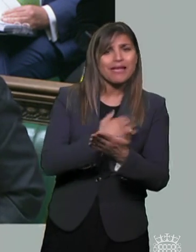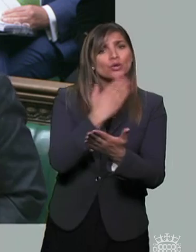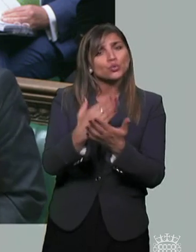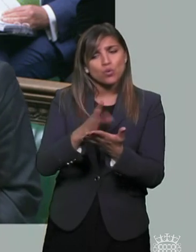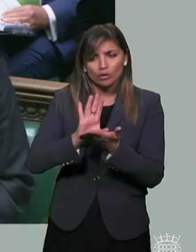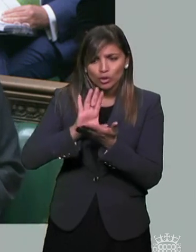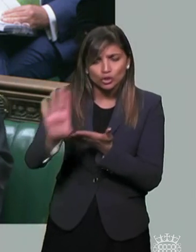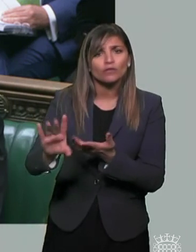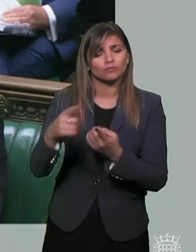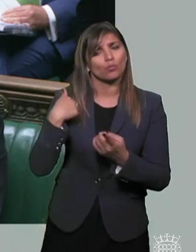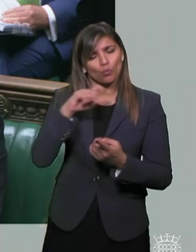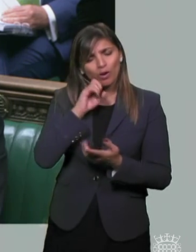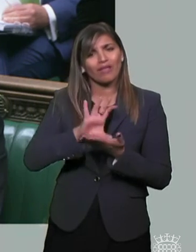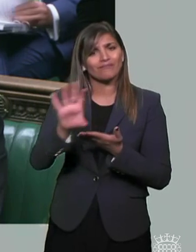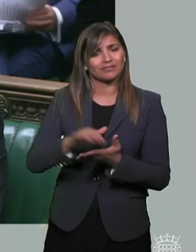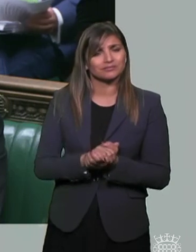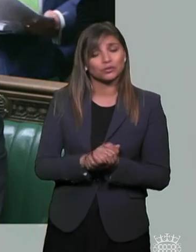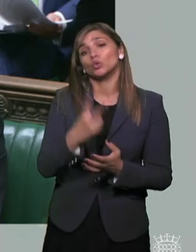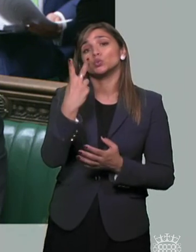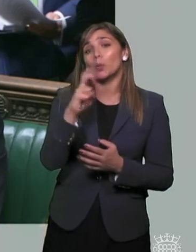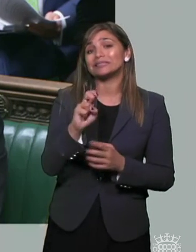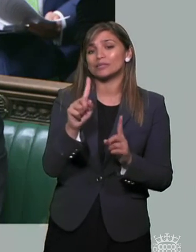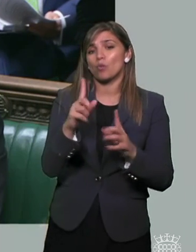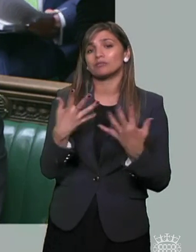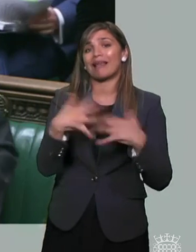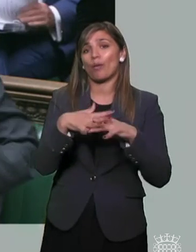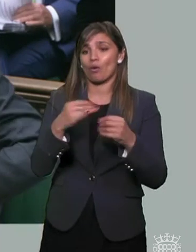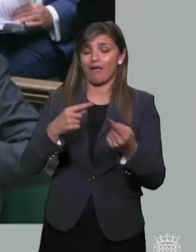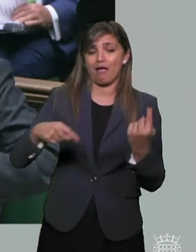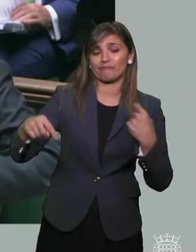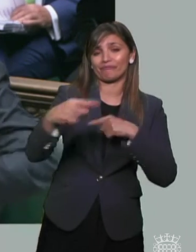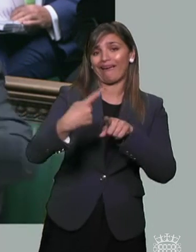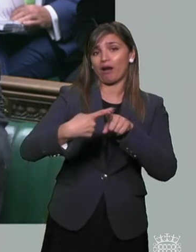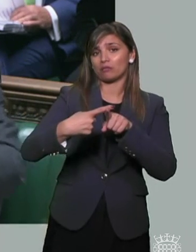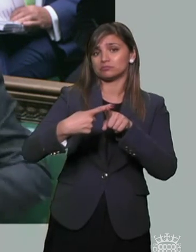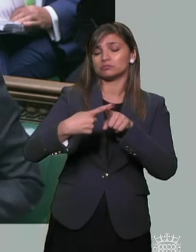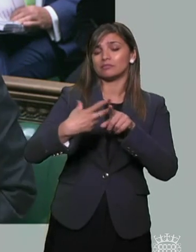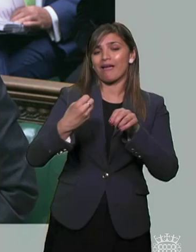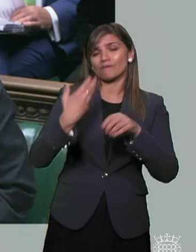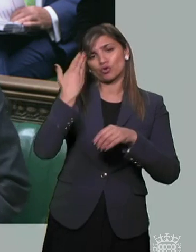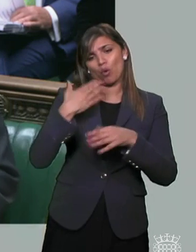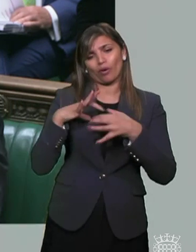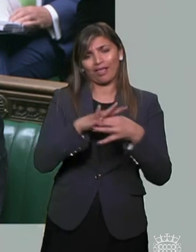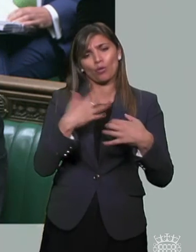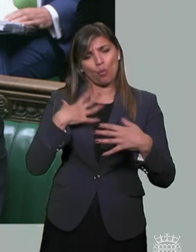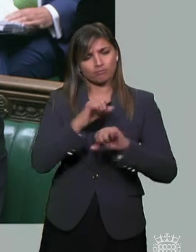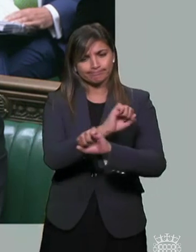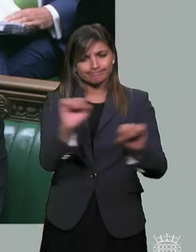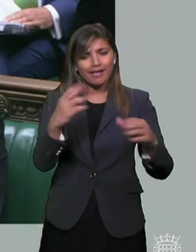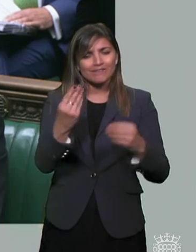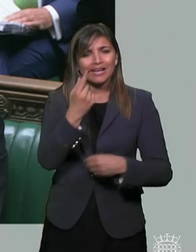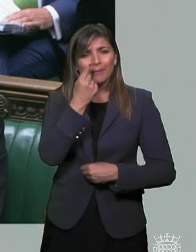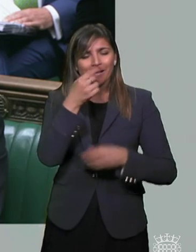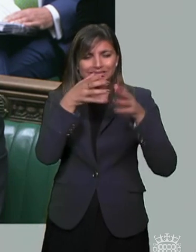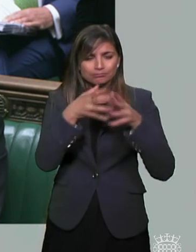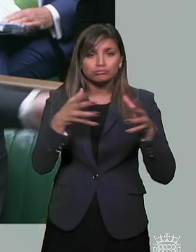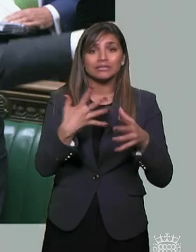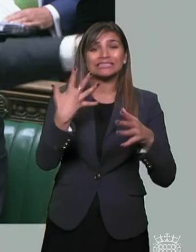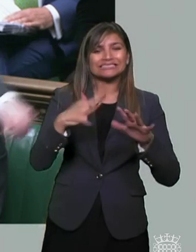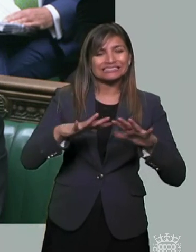There are 20 integrated stroke networks in England already, but we want to increase their capacity about tenfold.